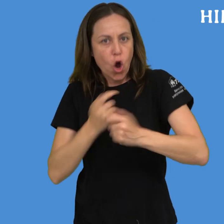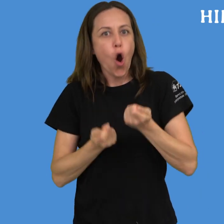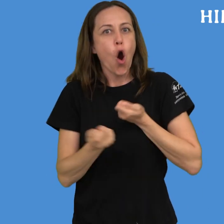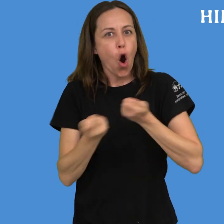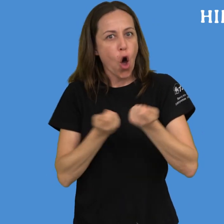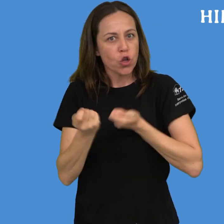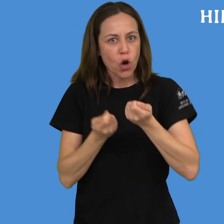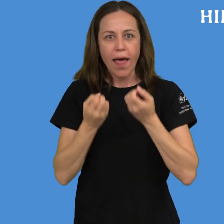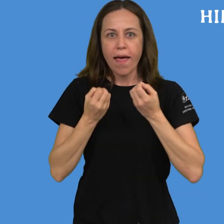control